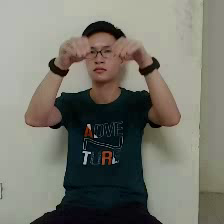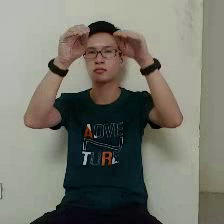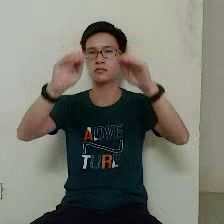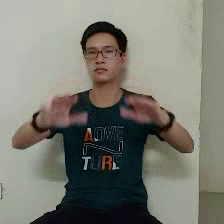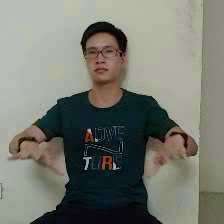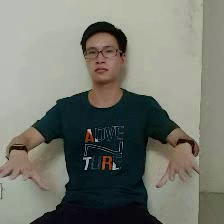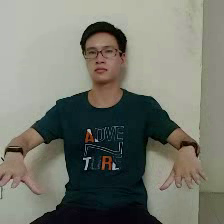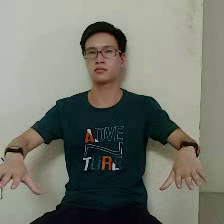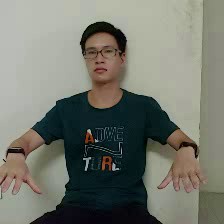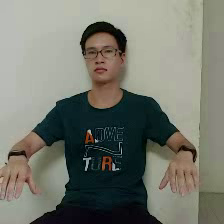Thất lạc